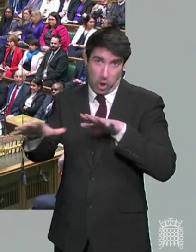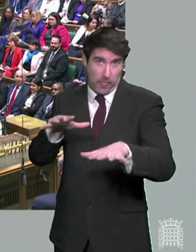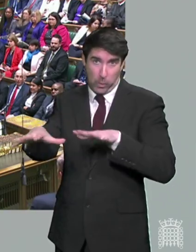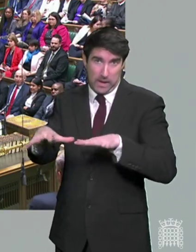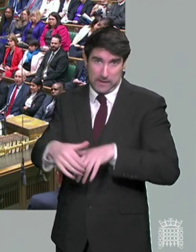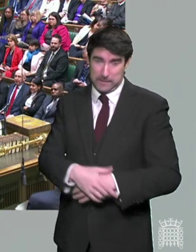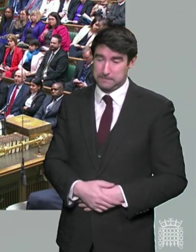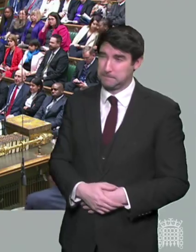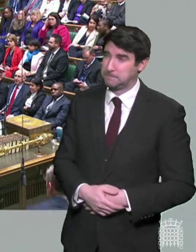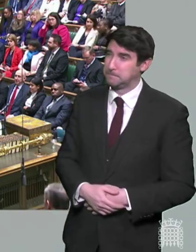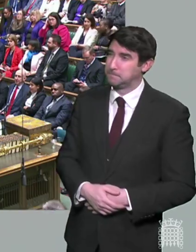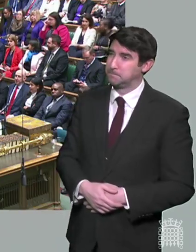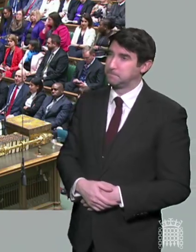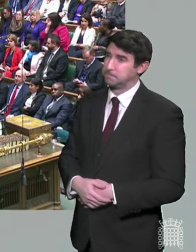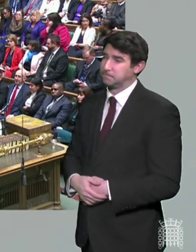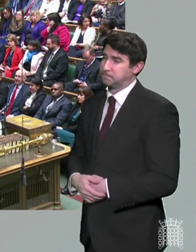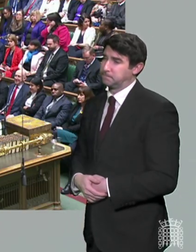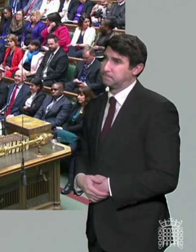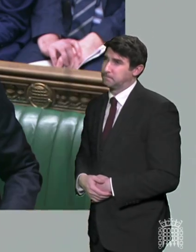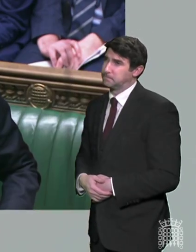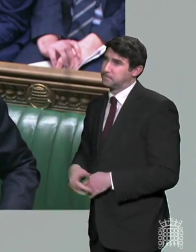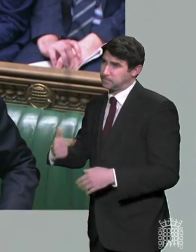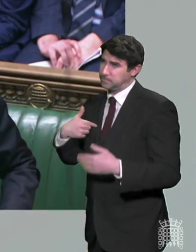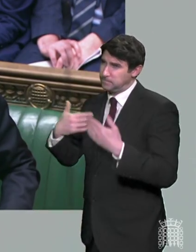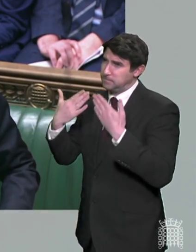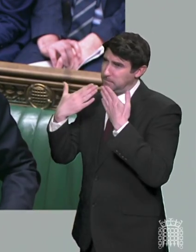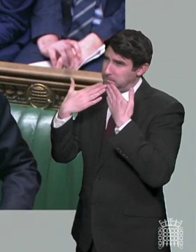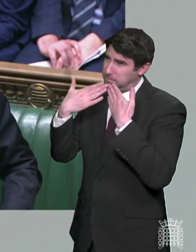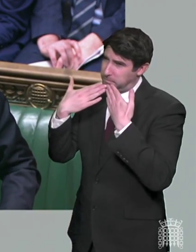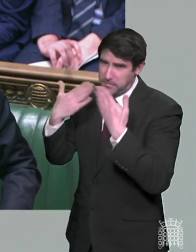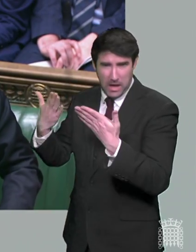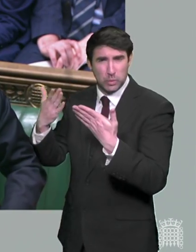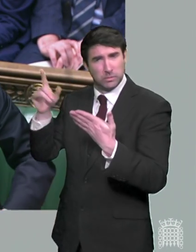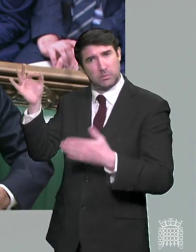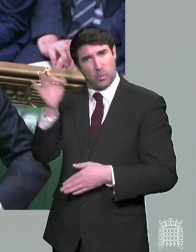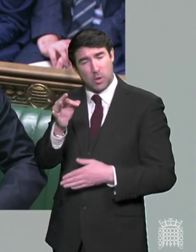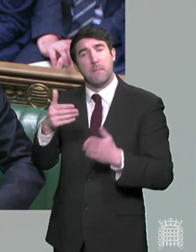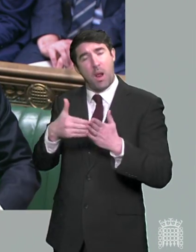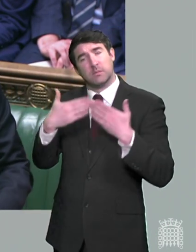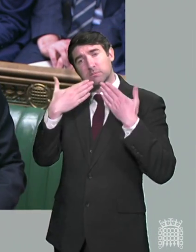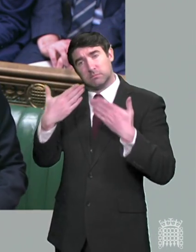I thank the honourable Lady for her question and join her in paying tribute to the Foreign Secretary for the work he is doing.